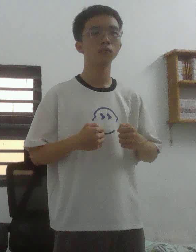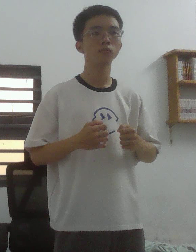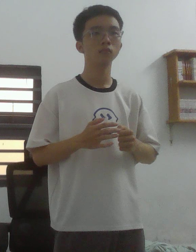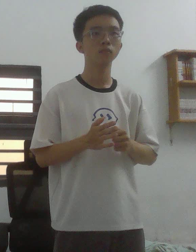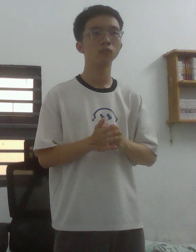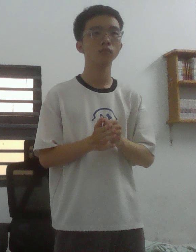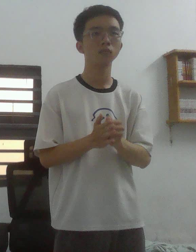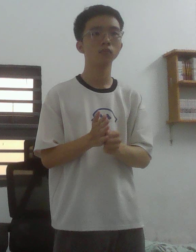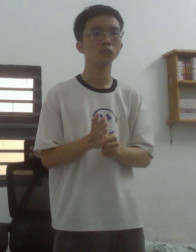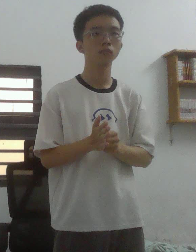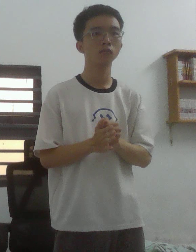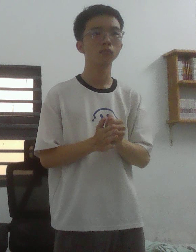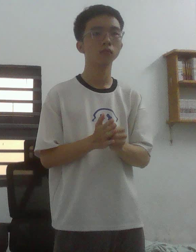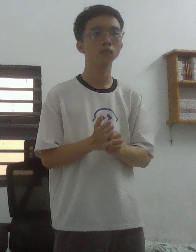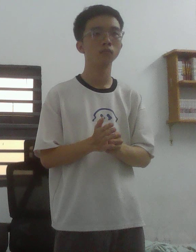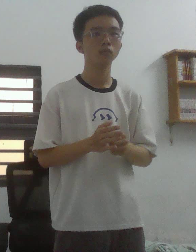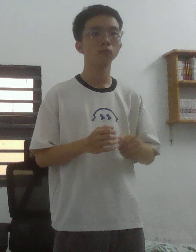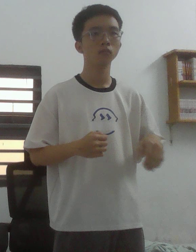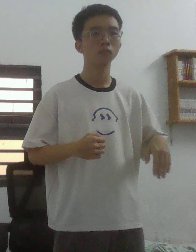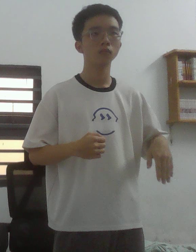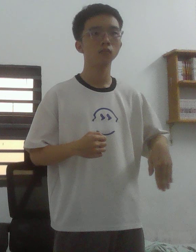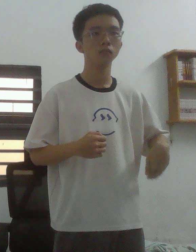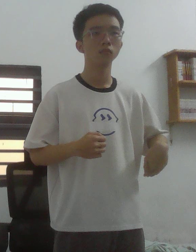thang sau